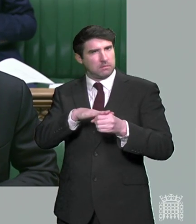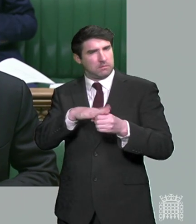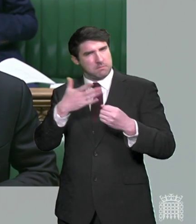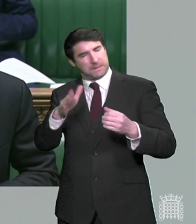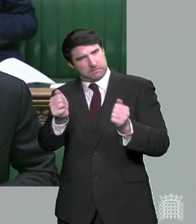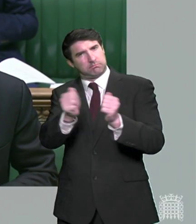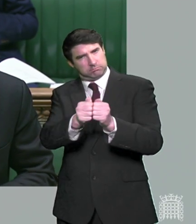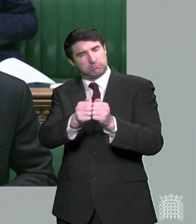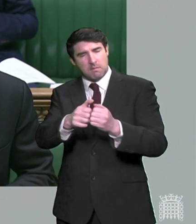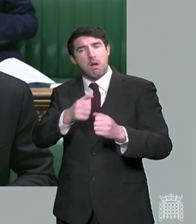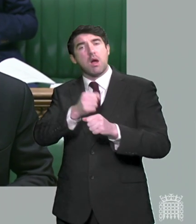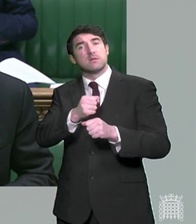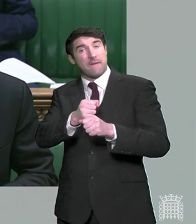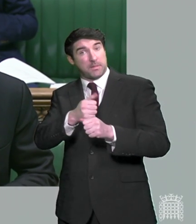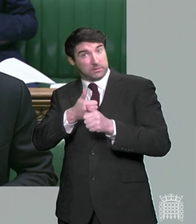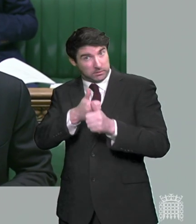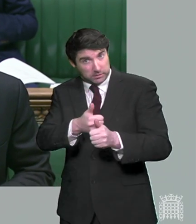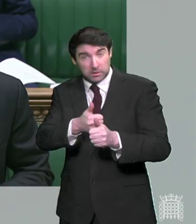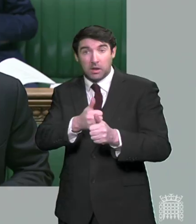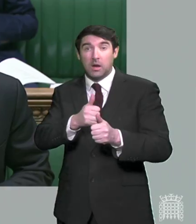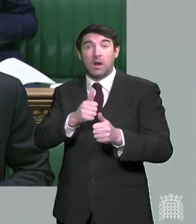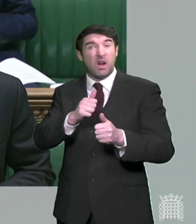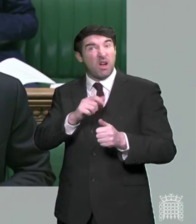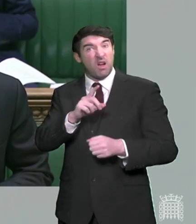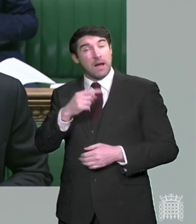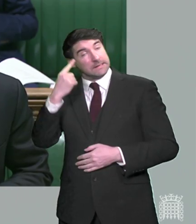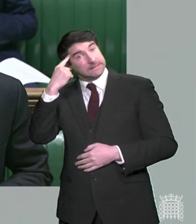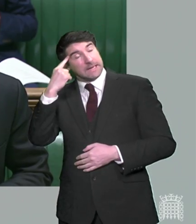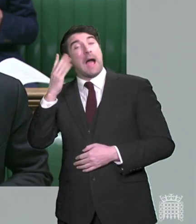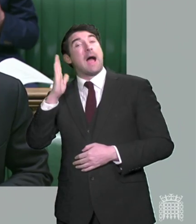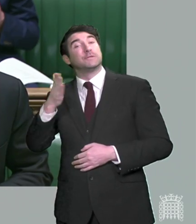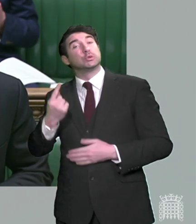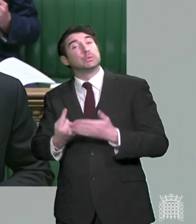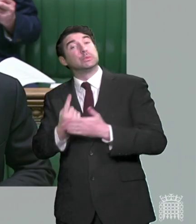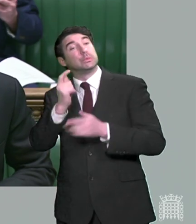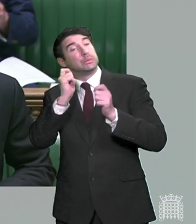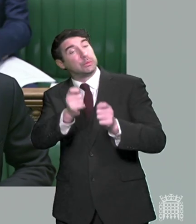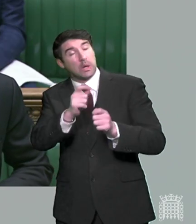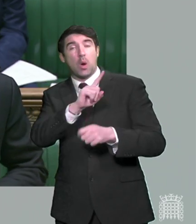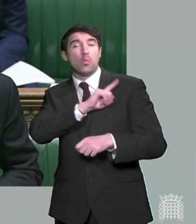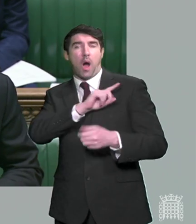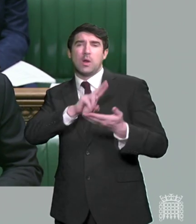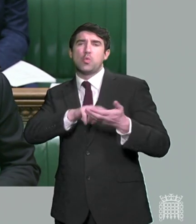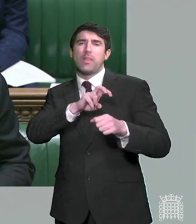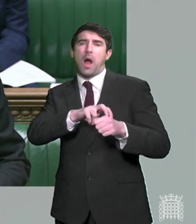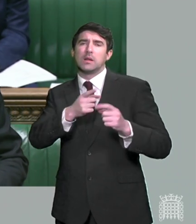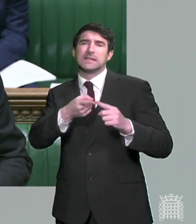The Government have provided this support in the absence of a Northern Ireland Executive whose responsibility it would ordinarily fall to.